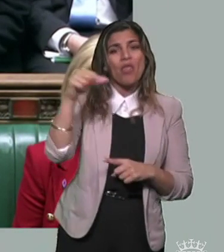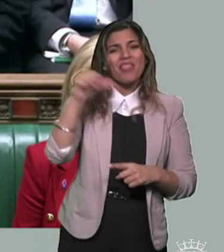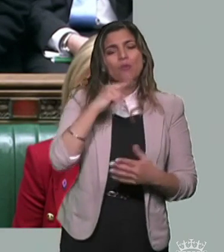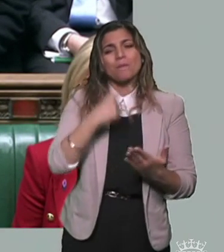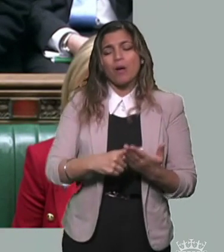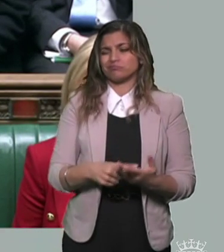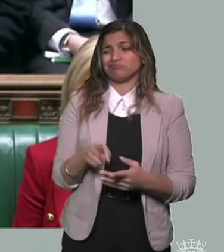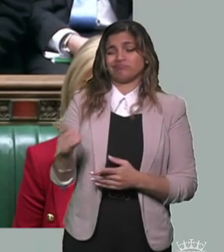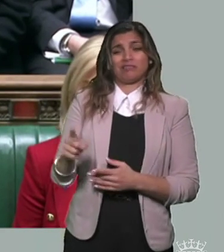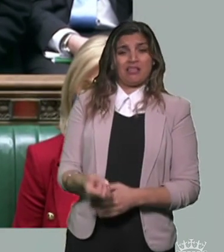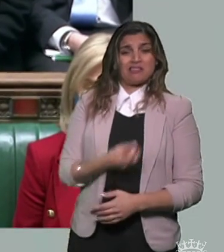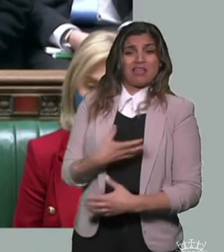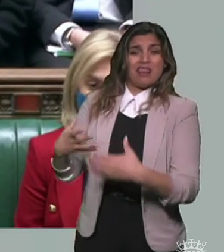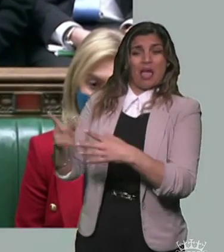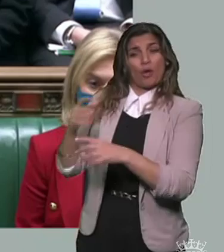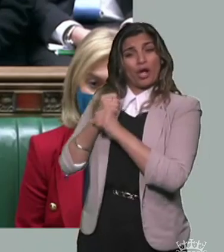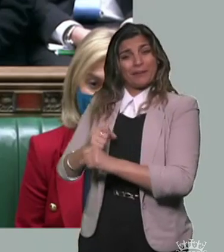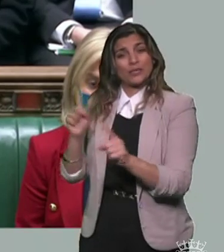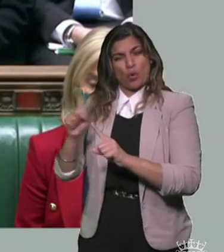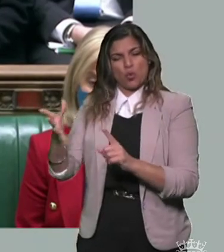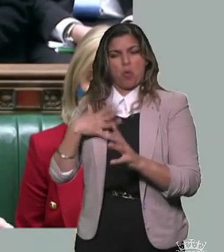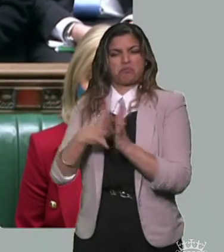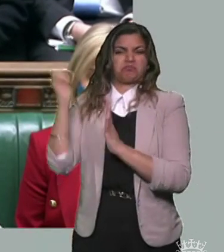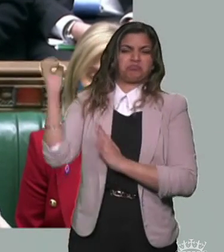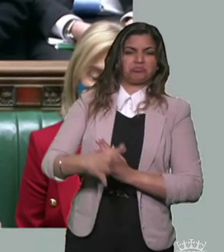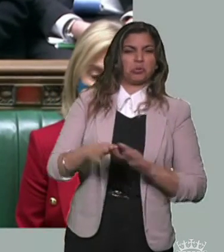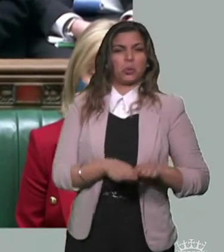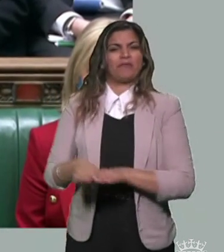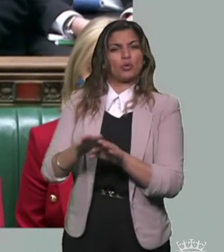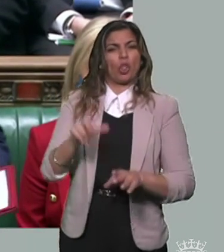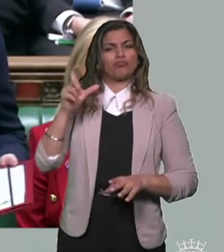The party opposite is committed to abolishing universal credit.